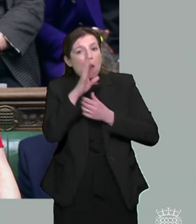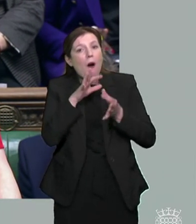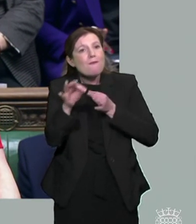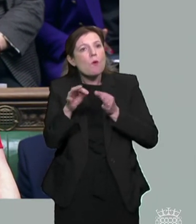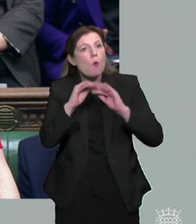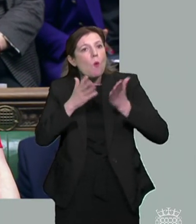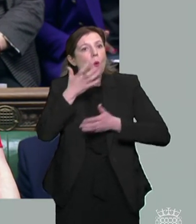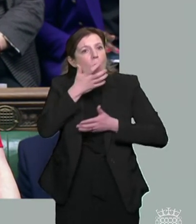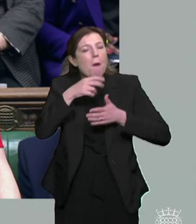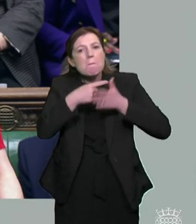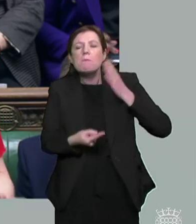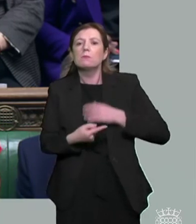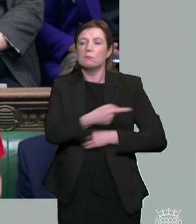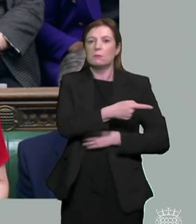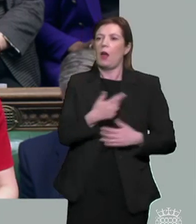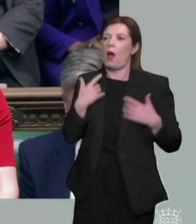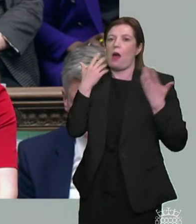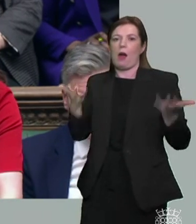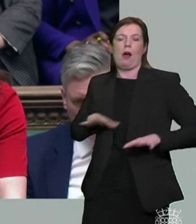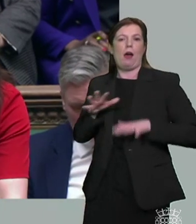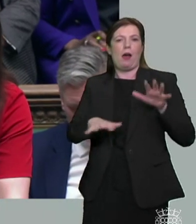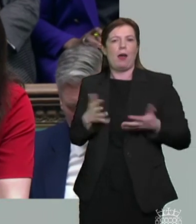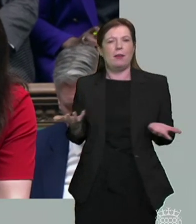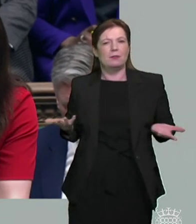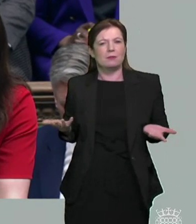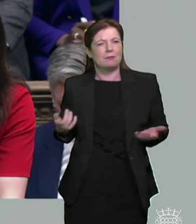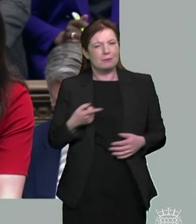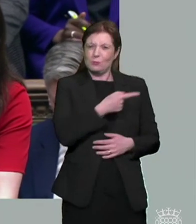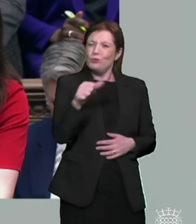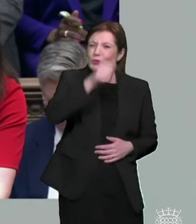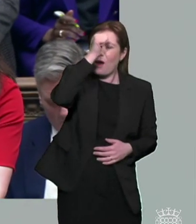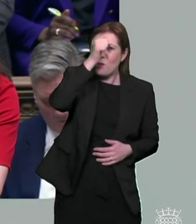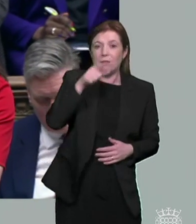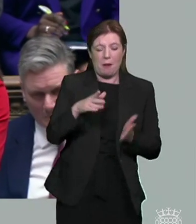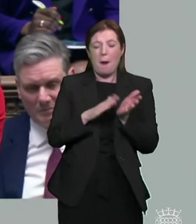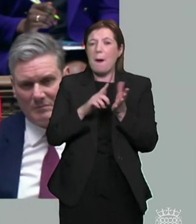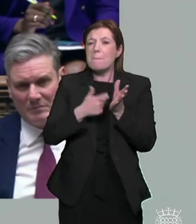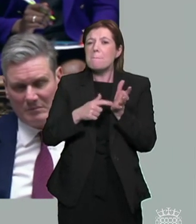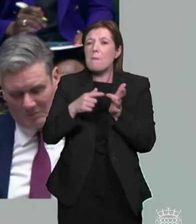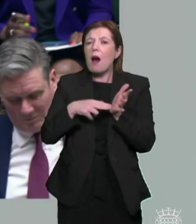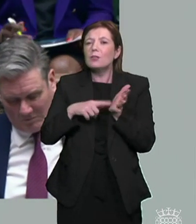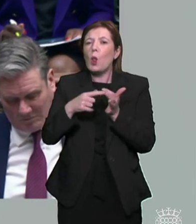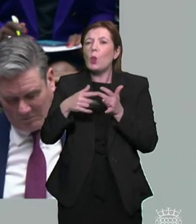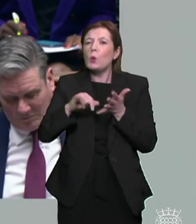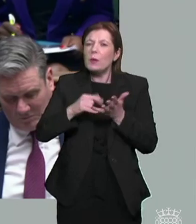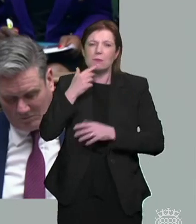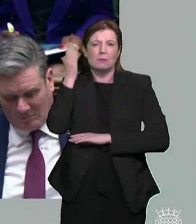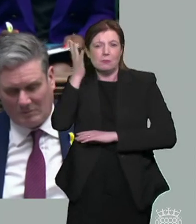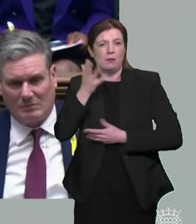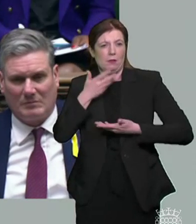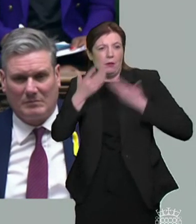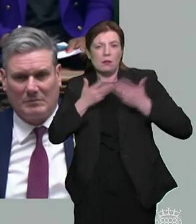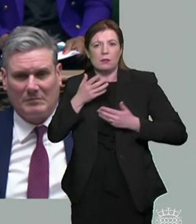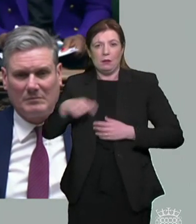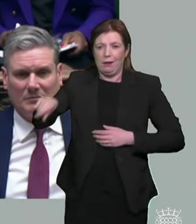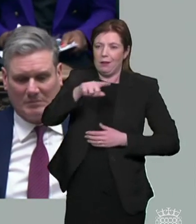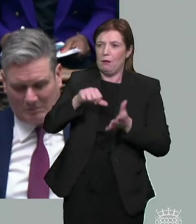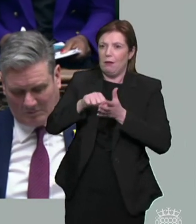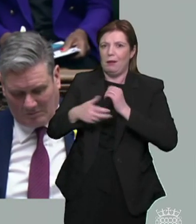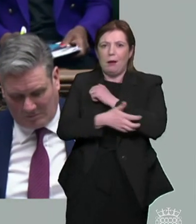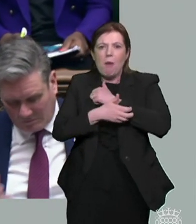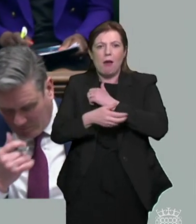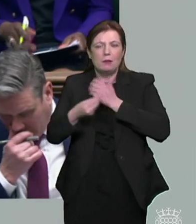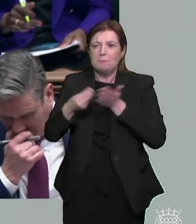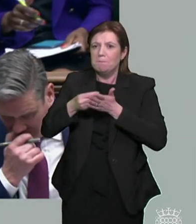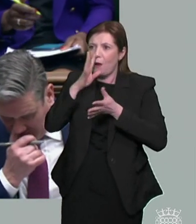That is shameful, because when Martin Lewis predicts that 10 million people could be pushed into fuel poverty, the Chancellor should sit up and listen.